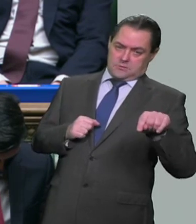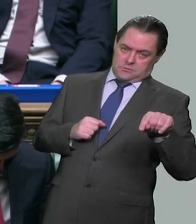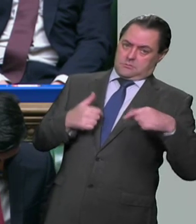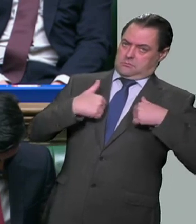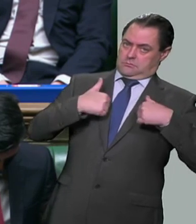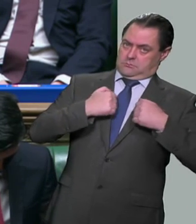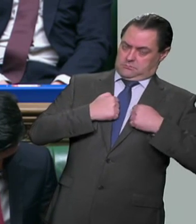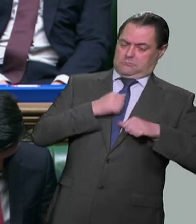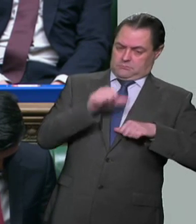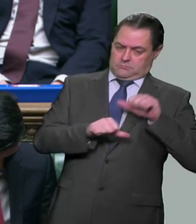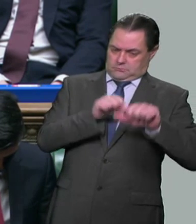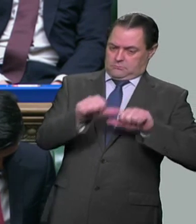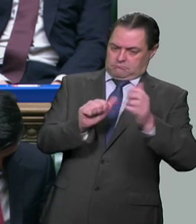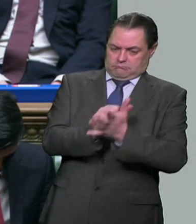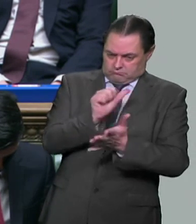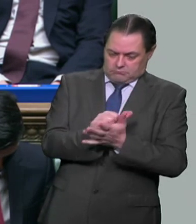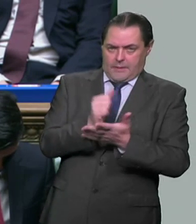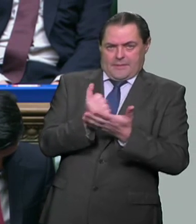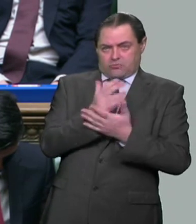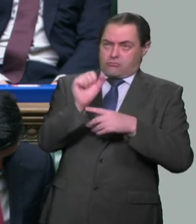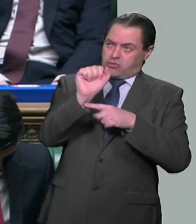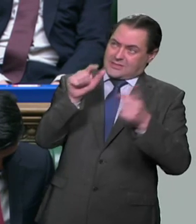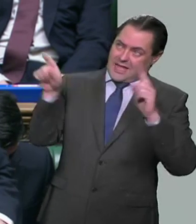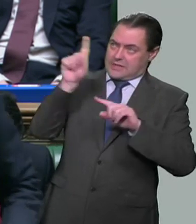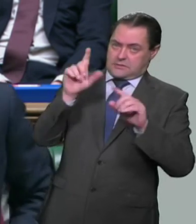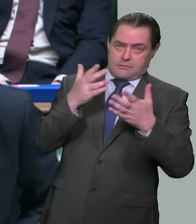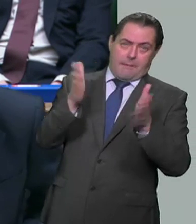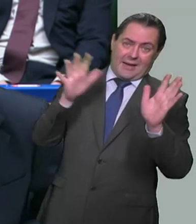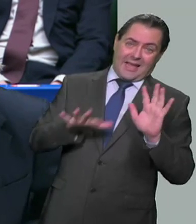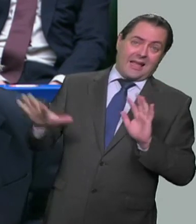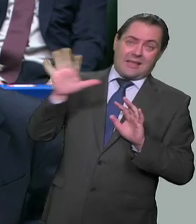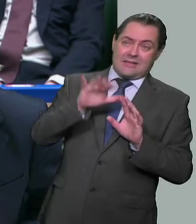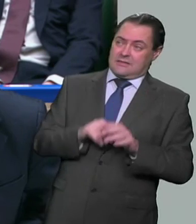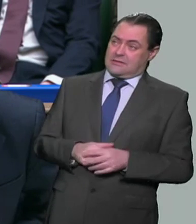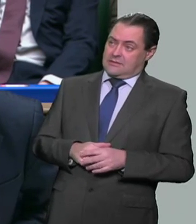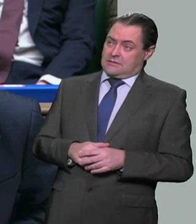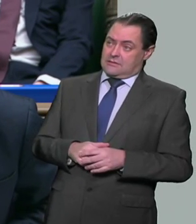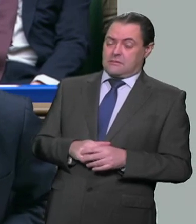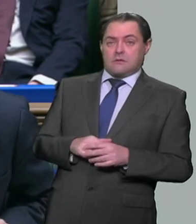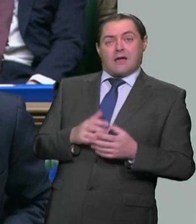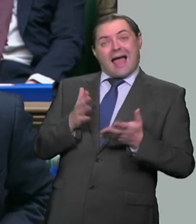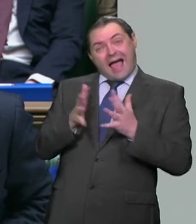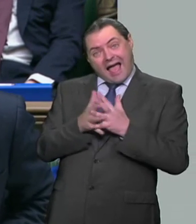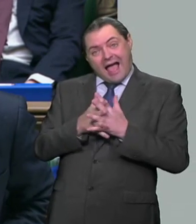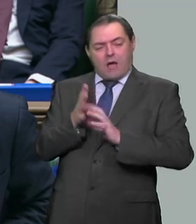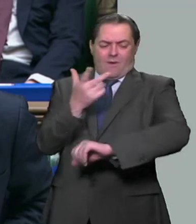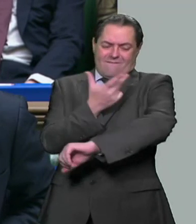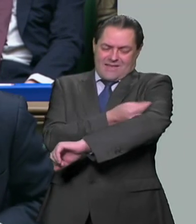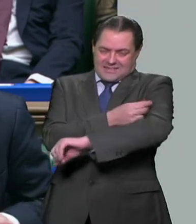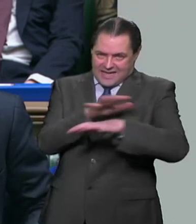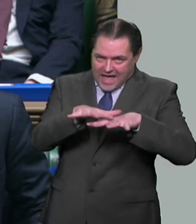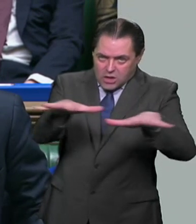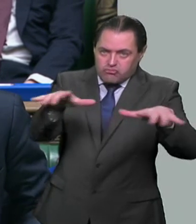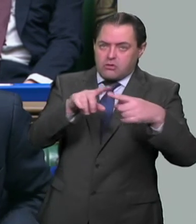We are taking the steps necessary to protect the public, above all by rolling out the vaccinations.